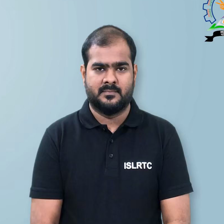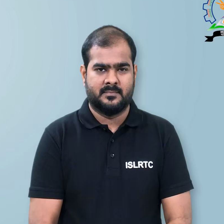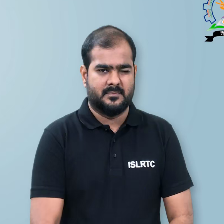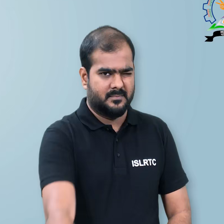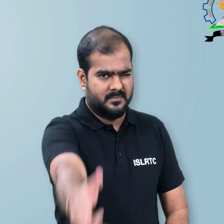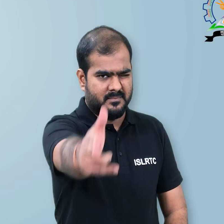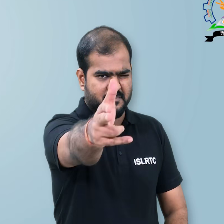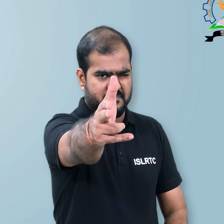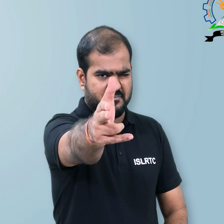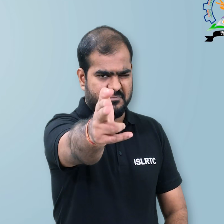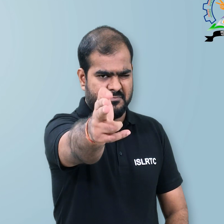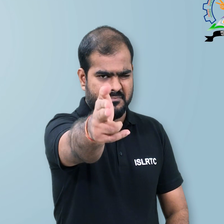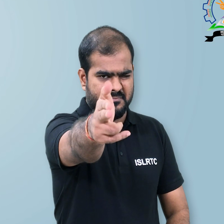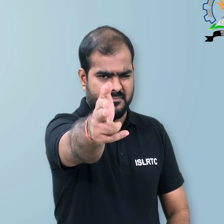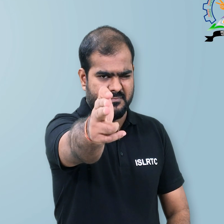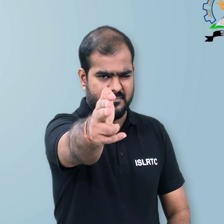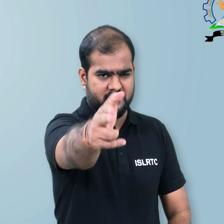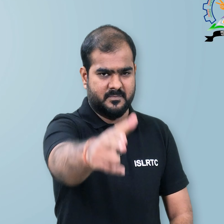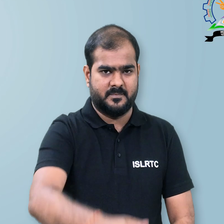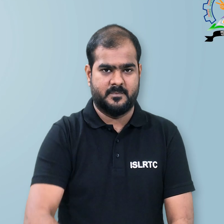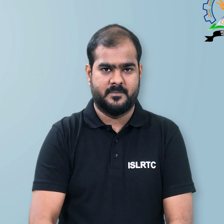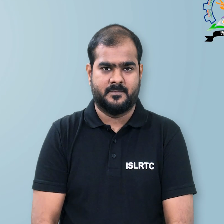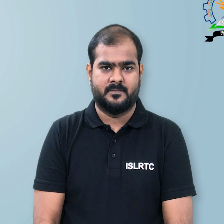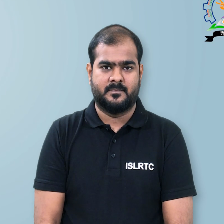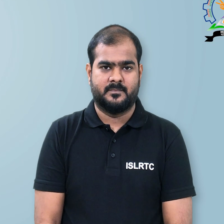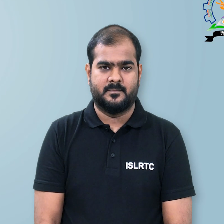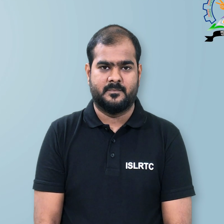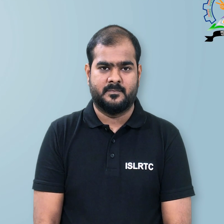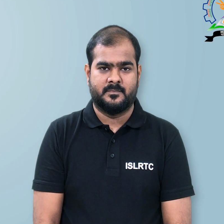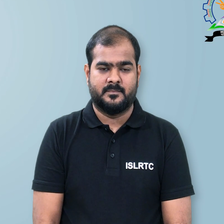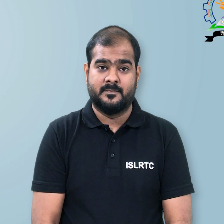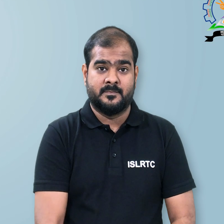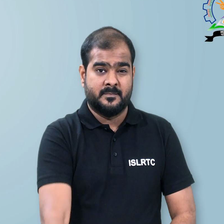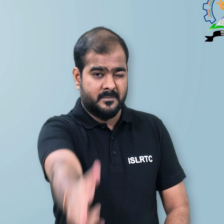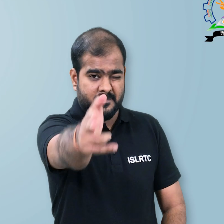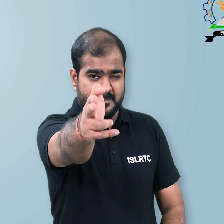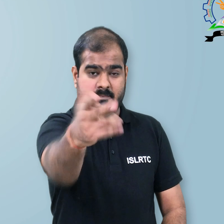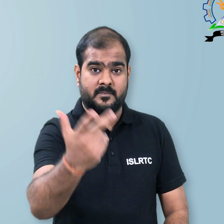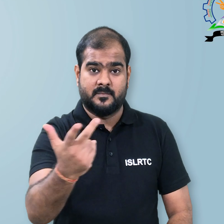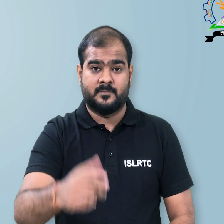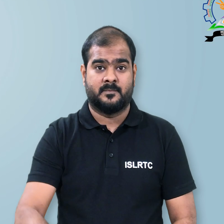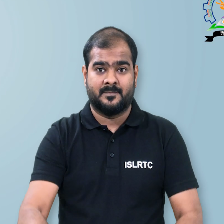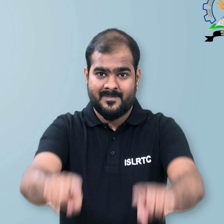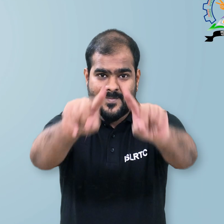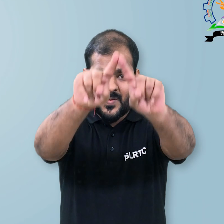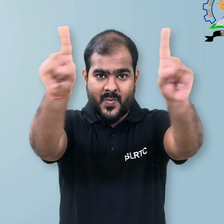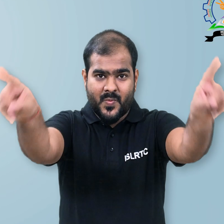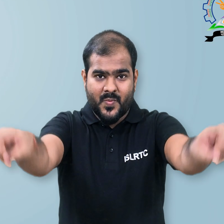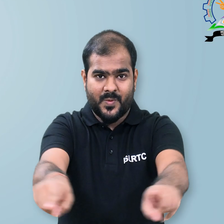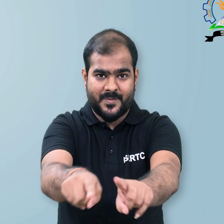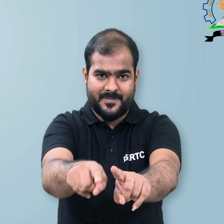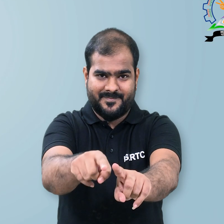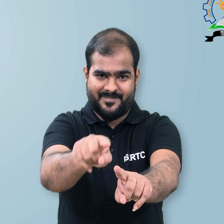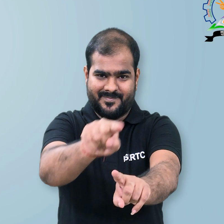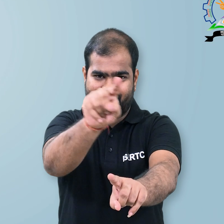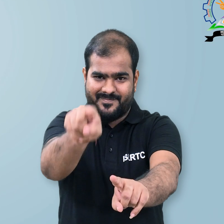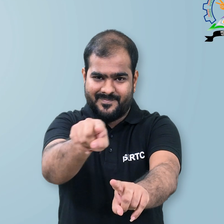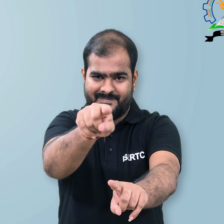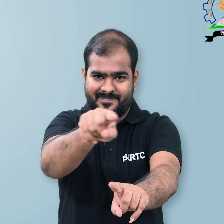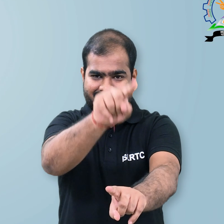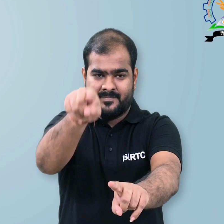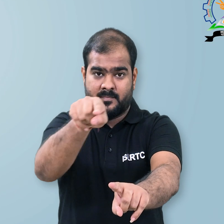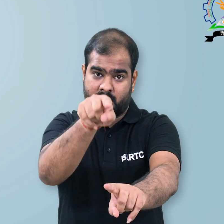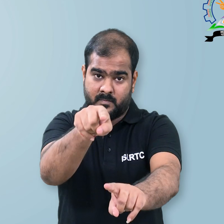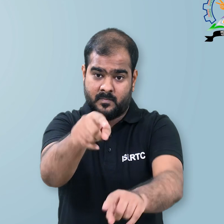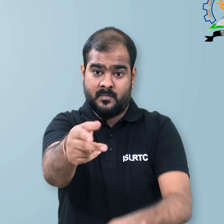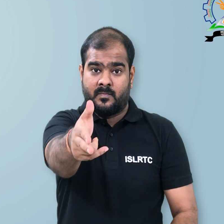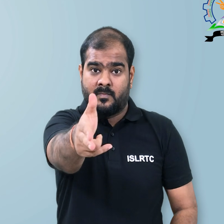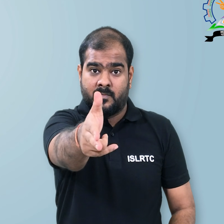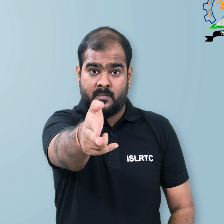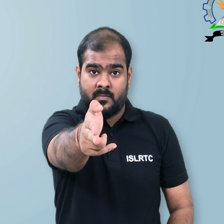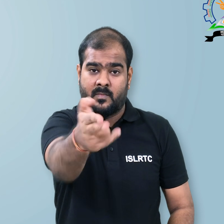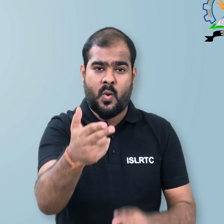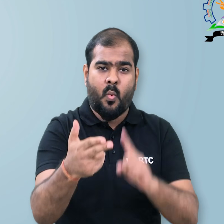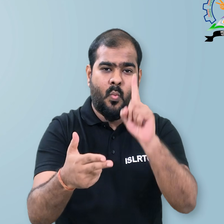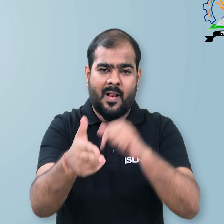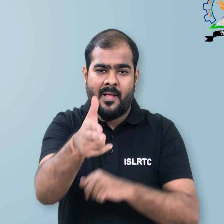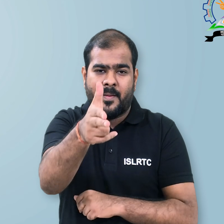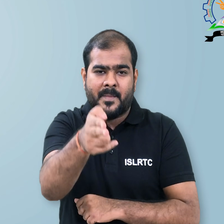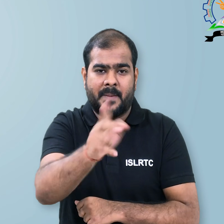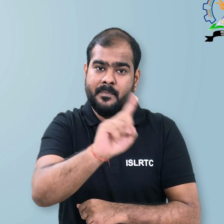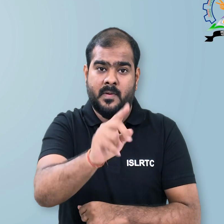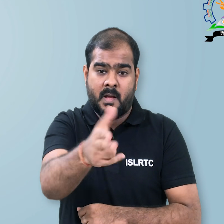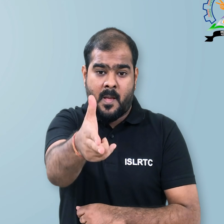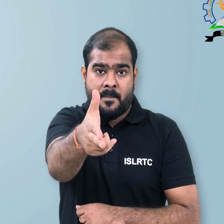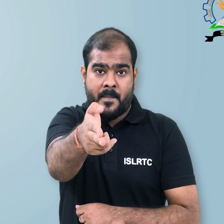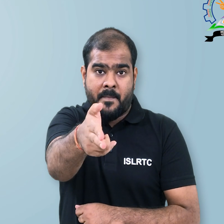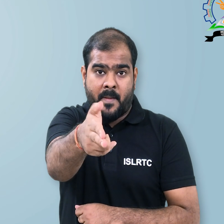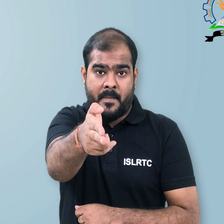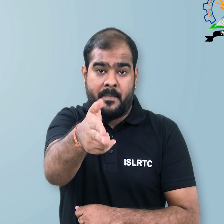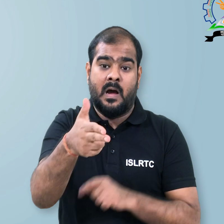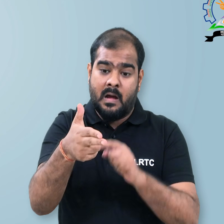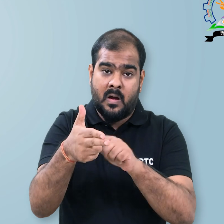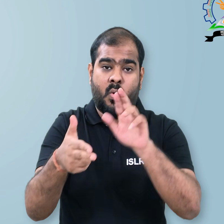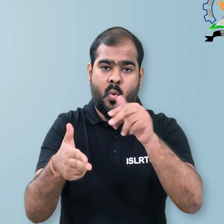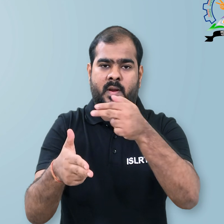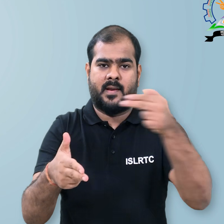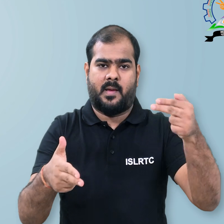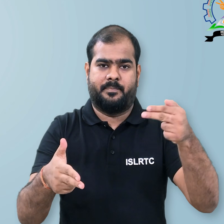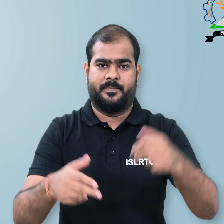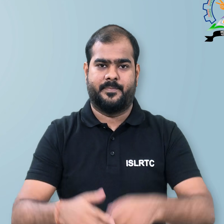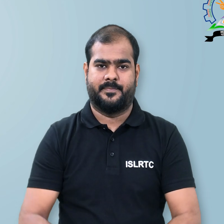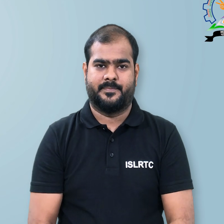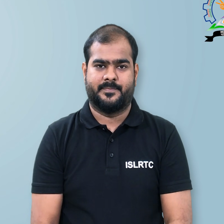Rapidfire Pistol Rapidfire Pistol: A shooting equipment where competitors fire a series of shots at targets within a short, specified time.